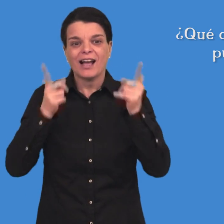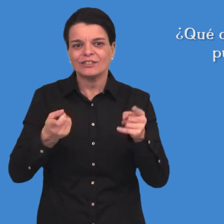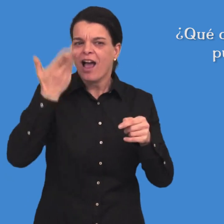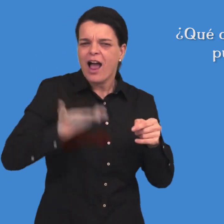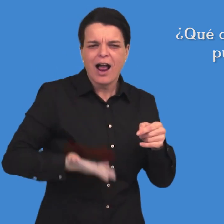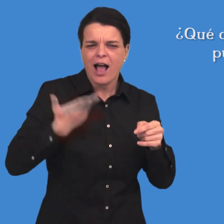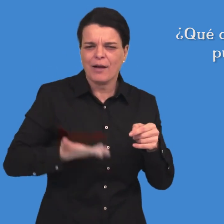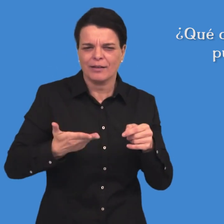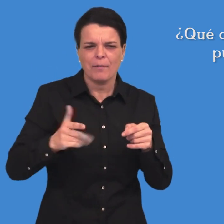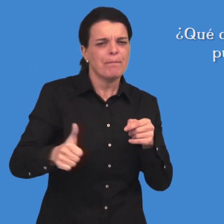importar